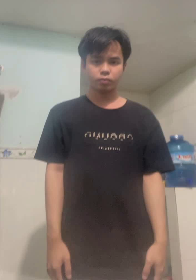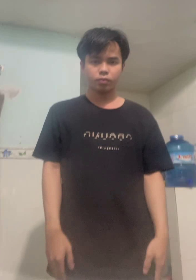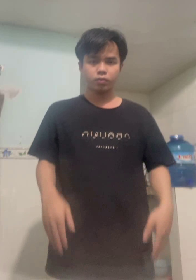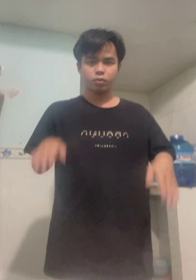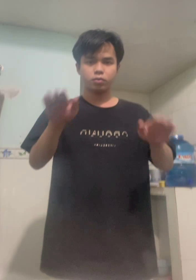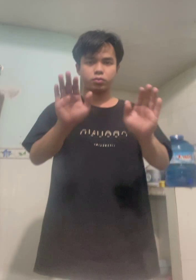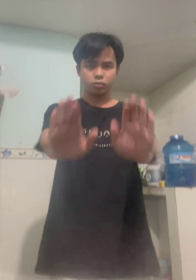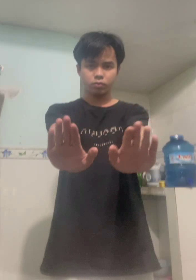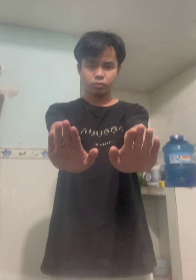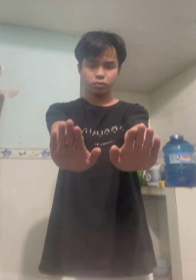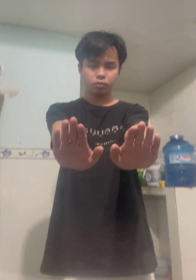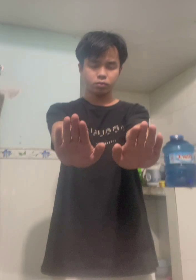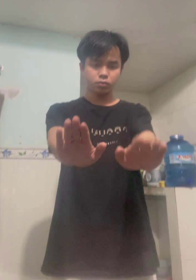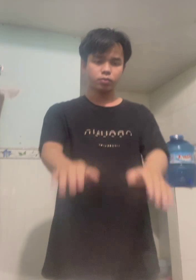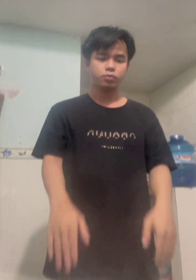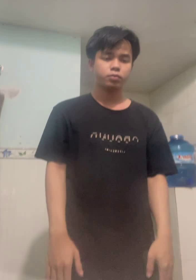dung lai